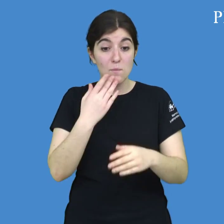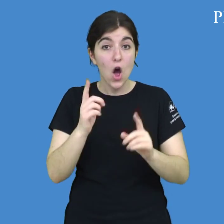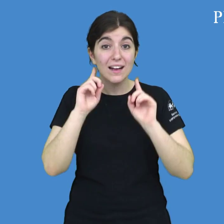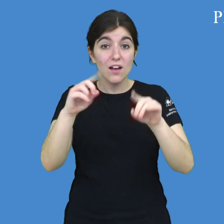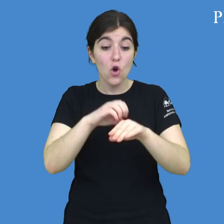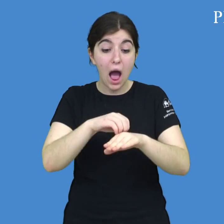caso